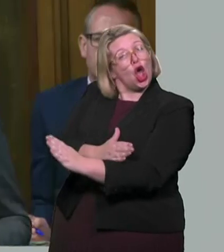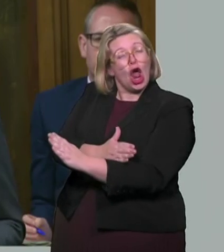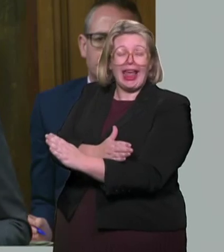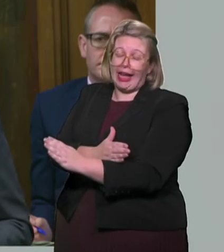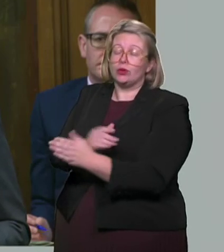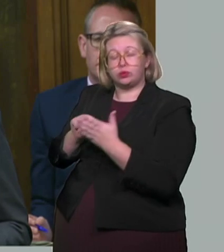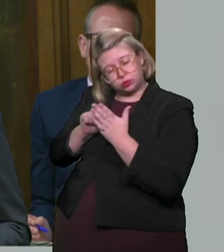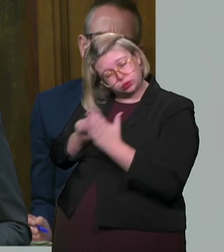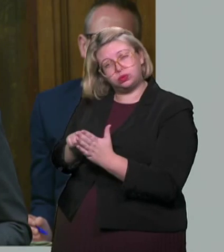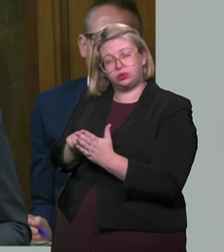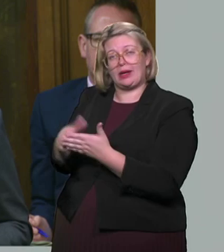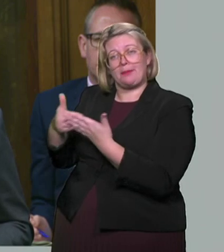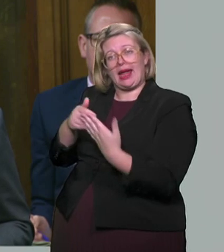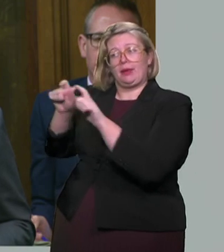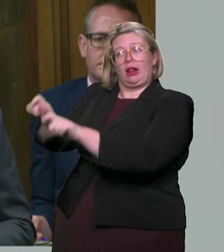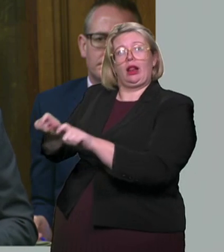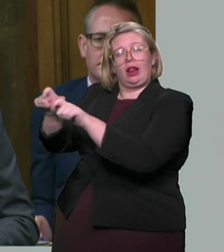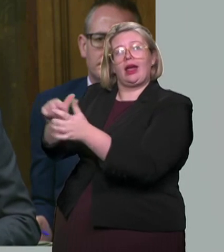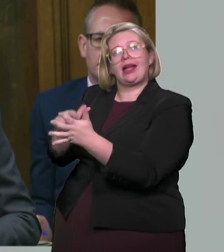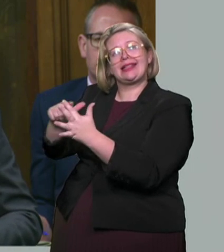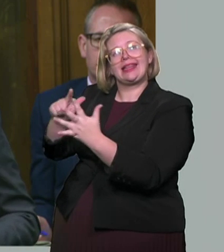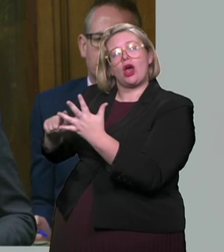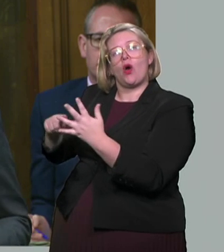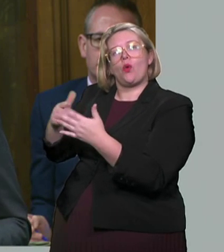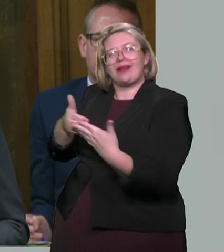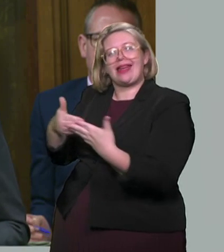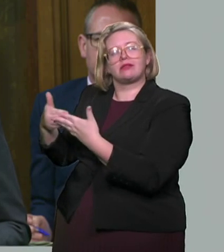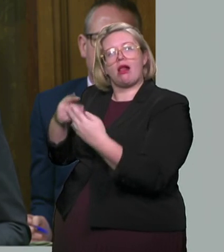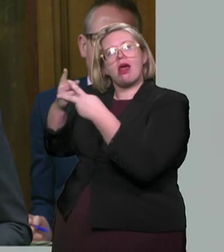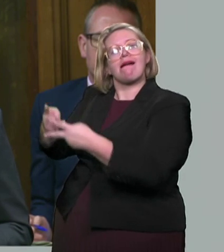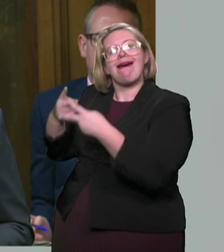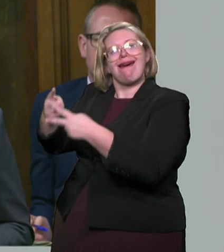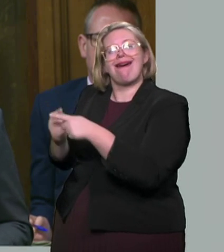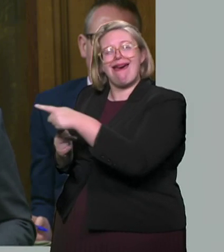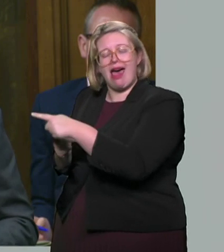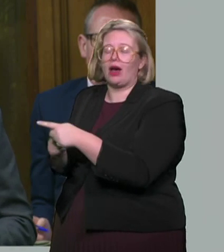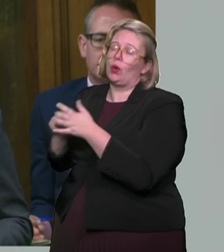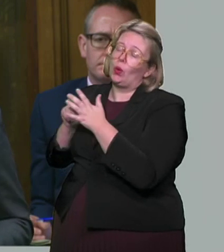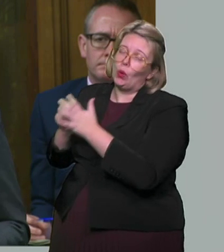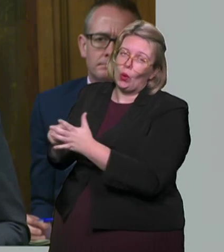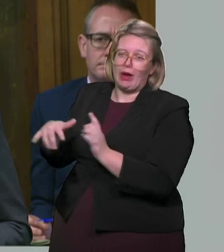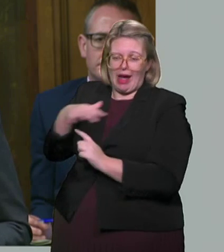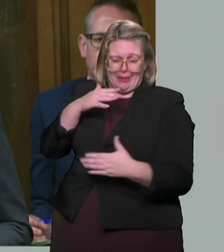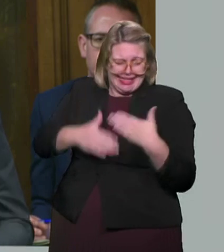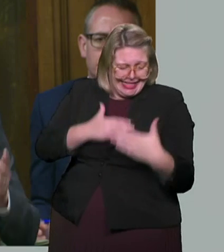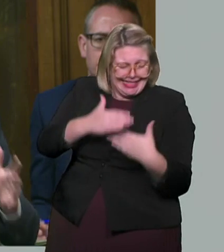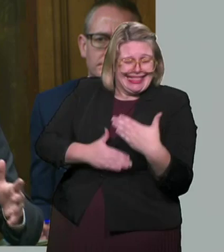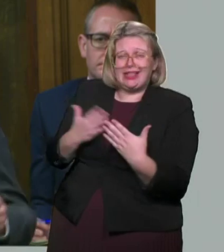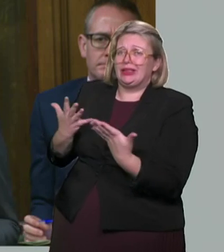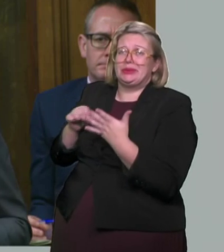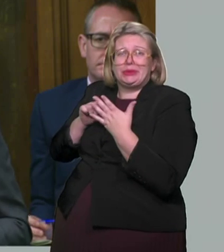Trying to continue with life as normal while racked with worry and a guilt that simply never leaves you is just not possible.